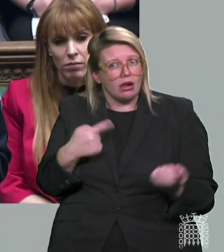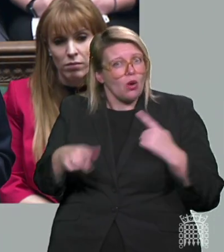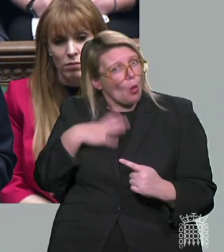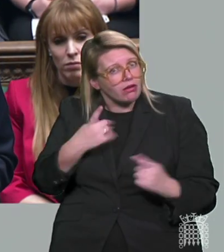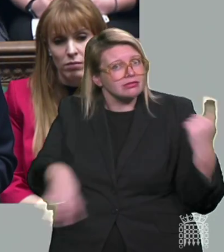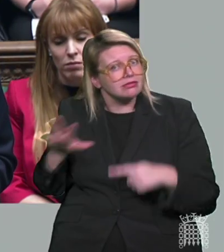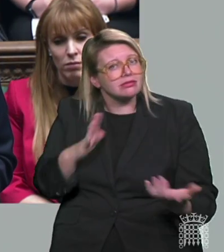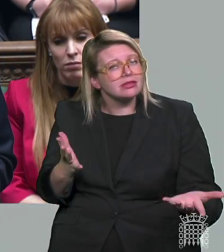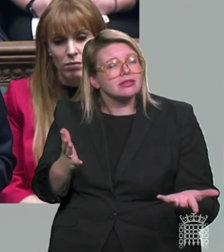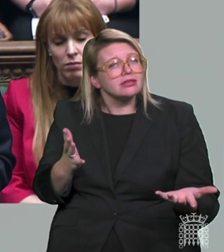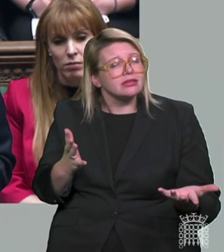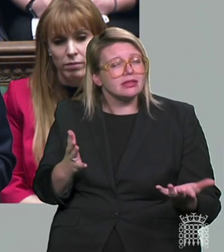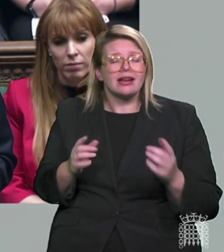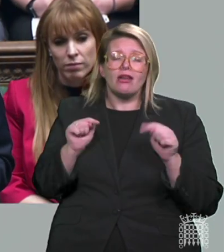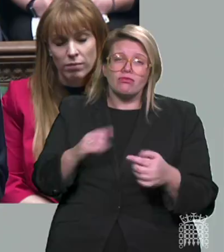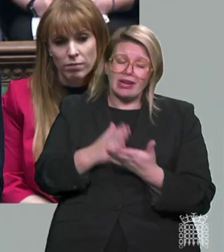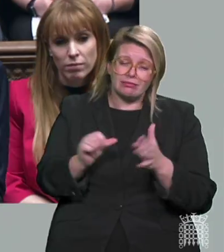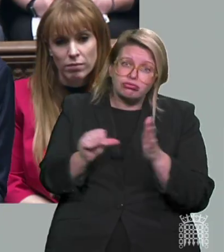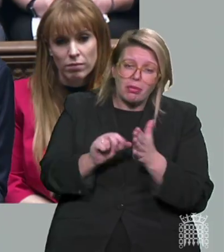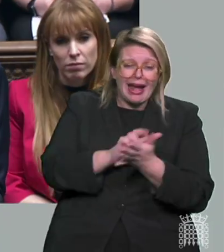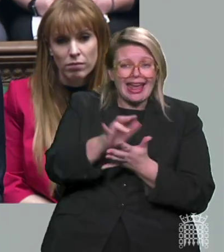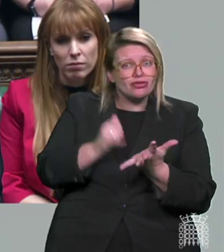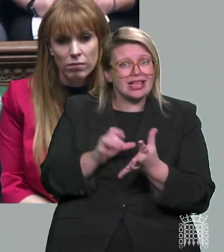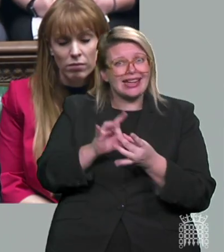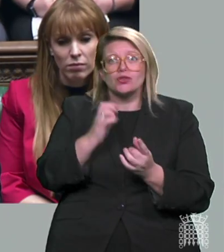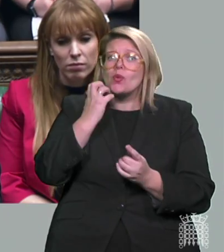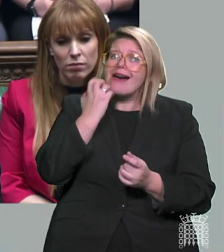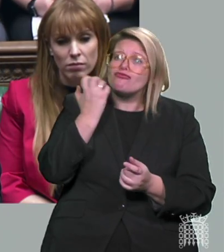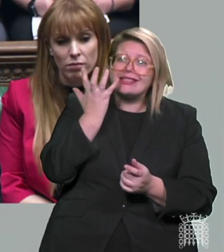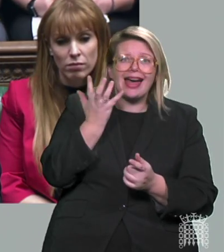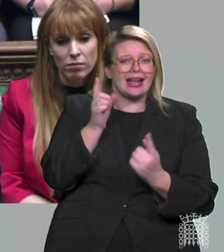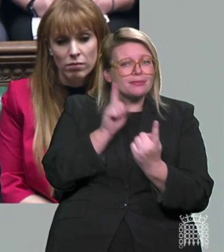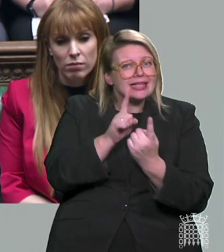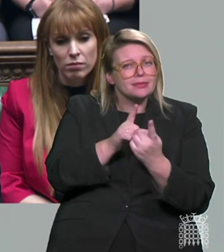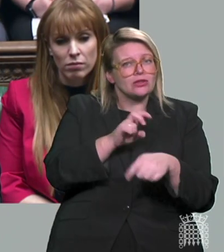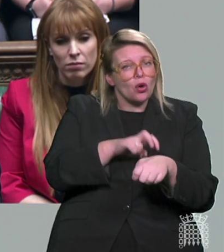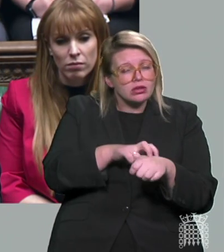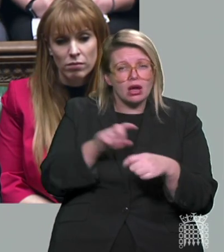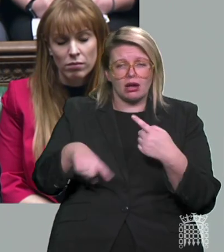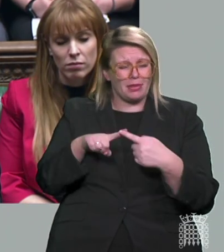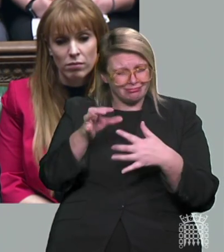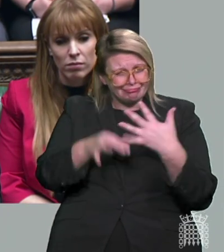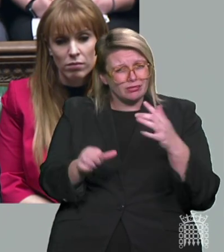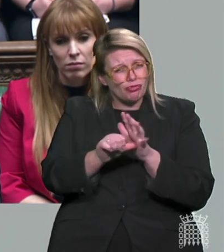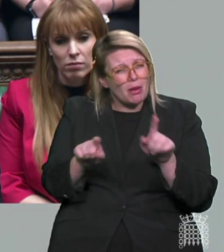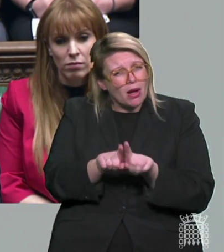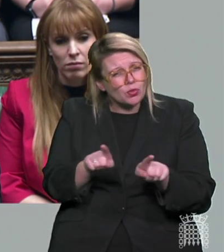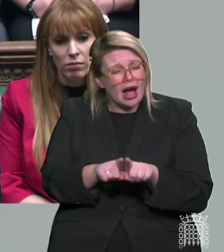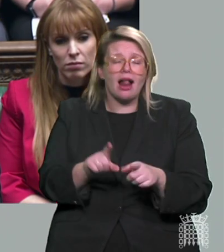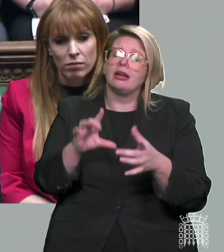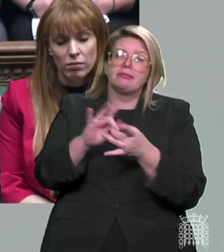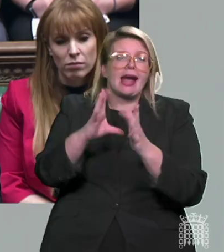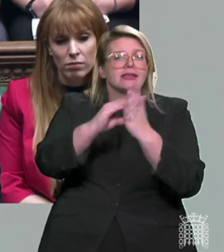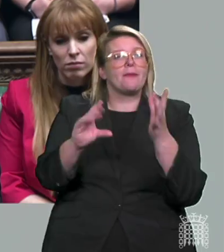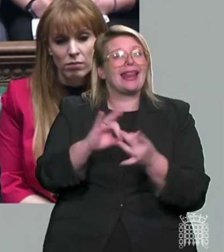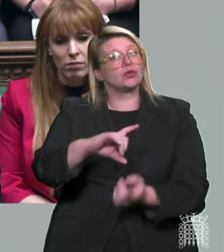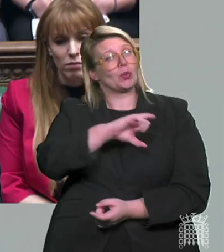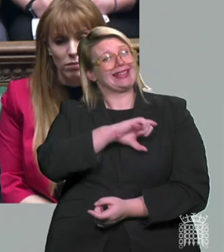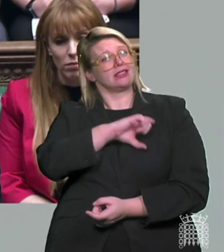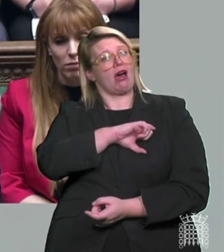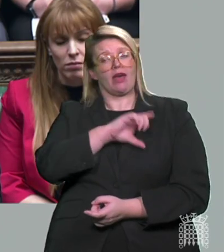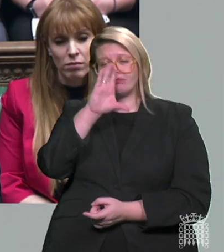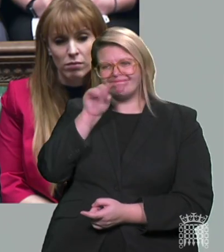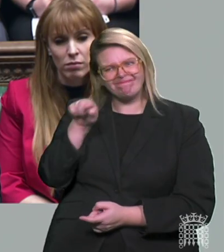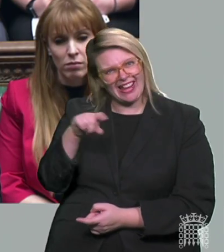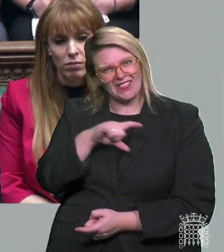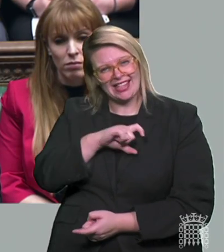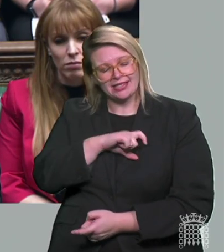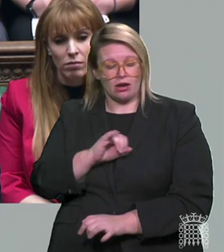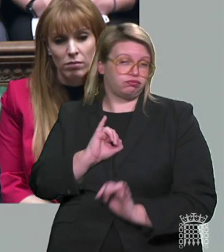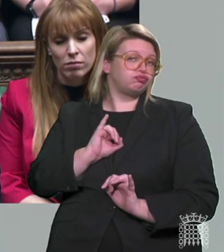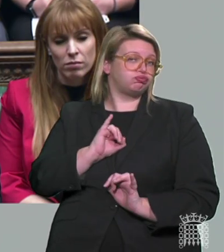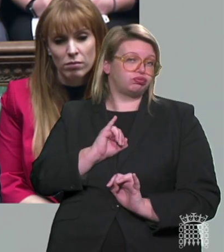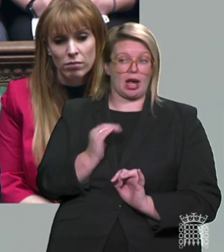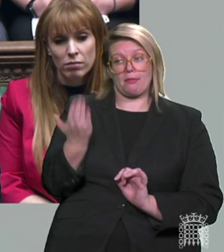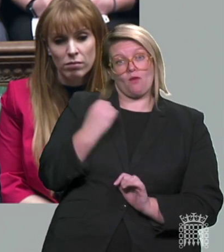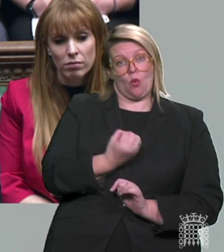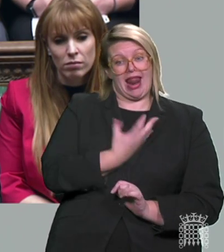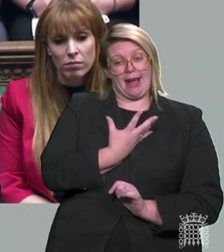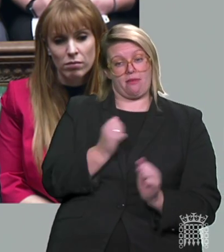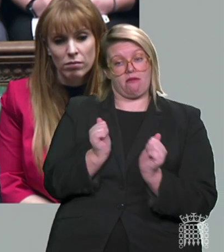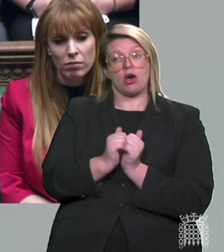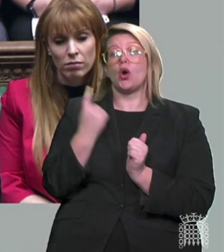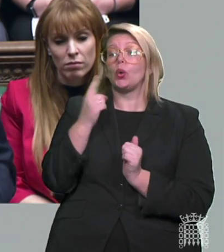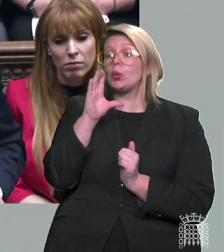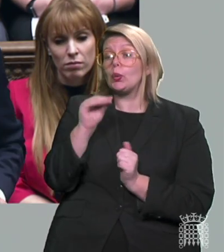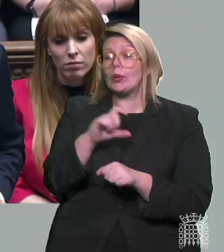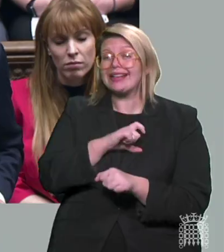This is not just about routine care. There can be nothing more terrifying than being told you might have cancer: that is why the last Labour Government brought in a guarantee that people would be seen by a specialist within two weeks.